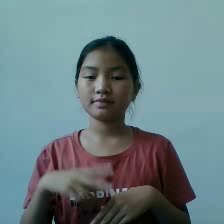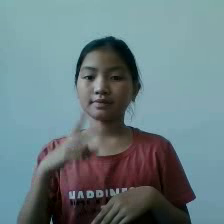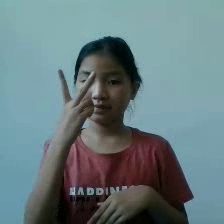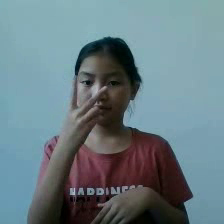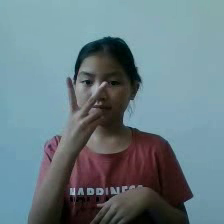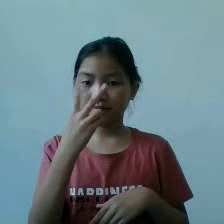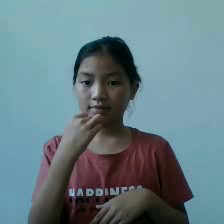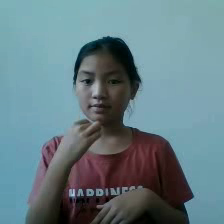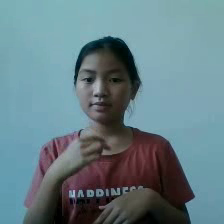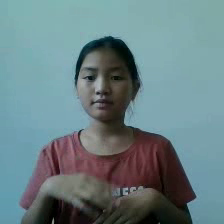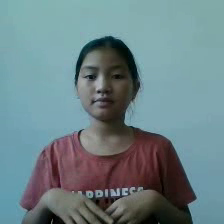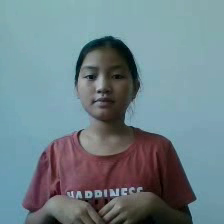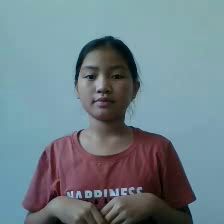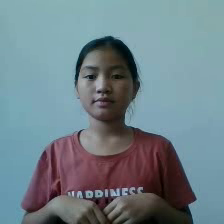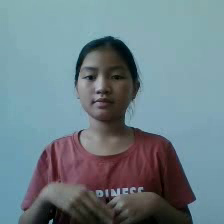Khóc